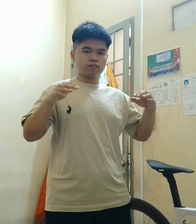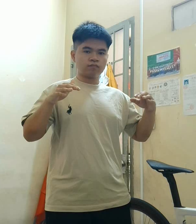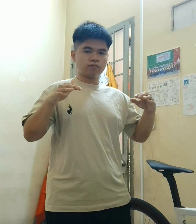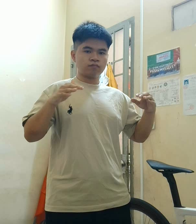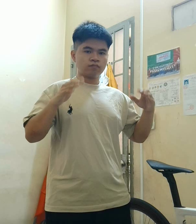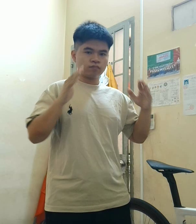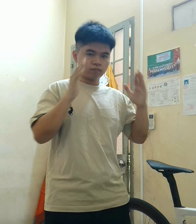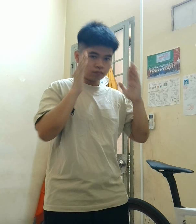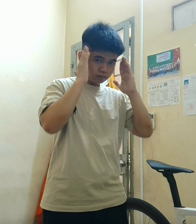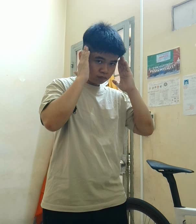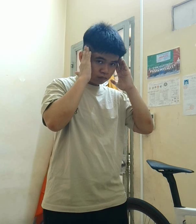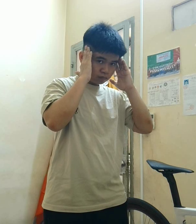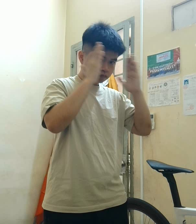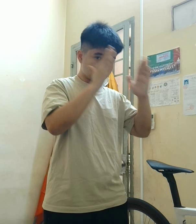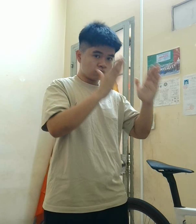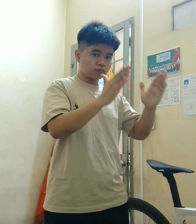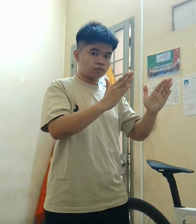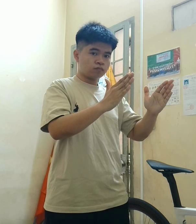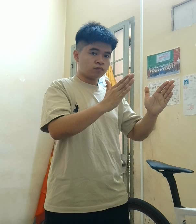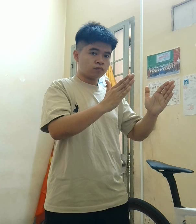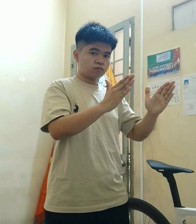quan tam